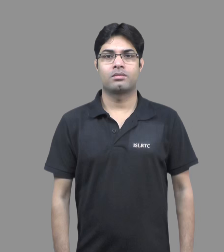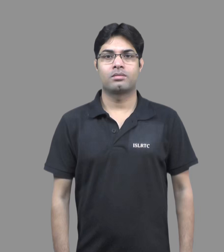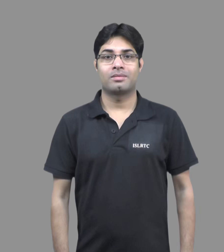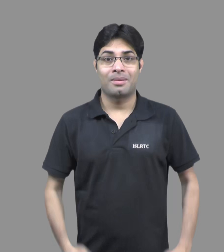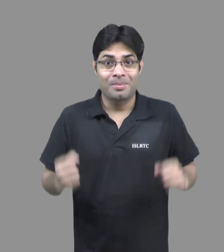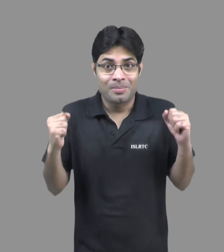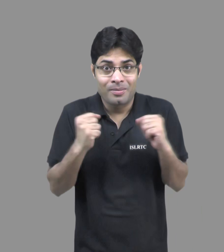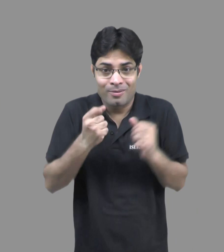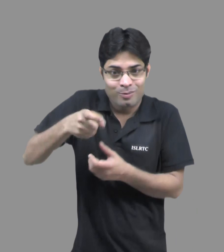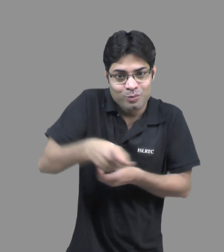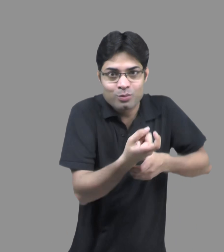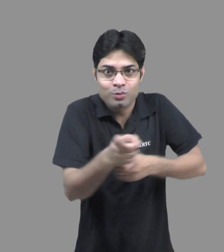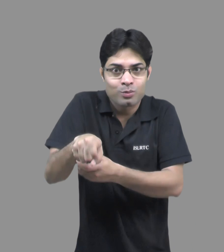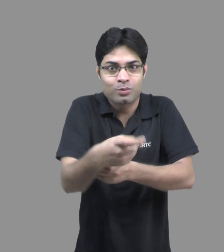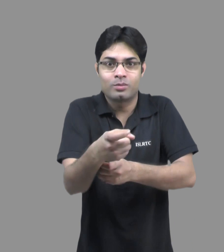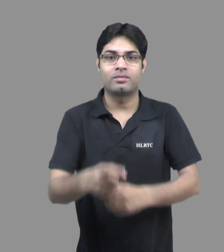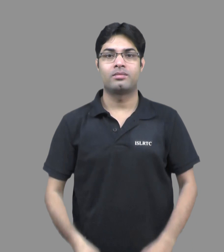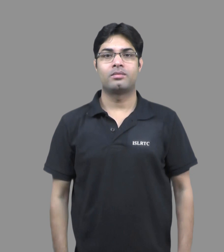Ice Hockey